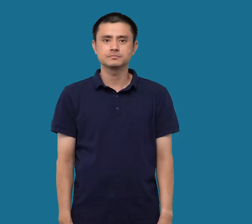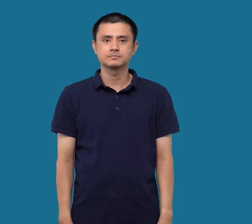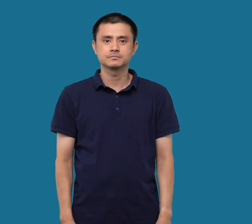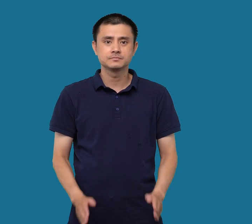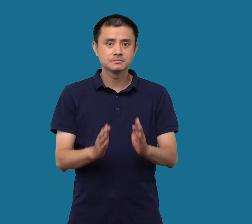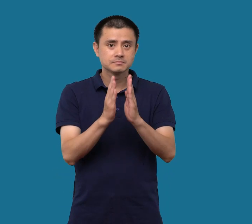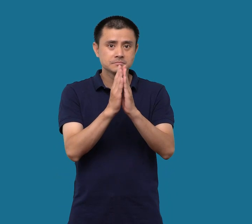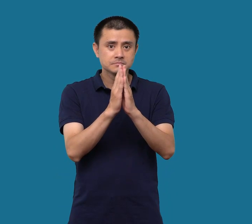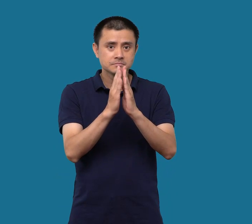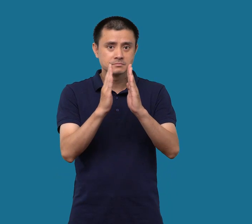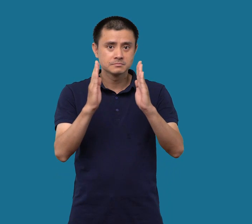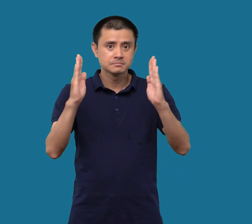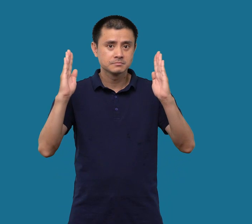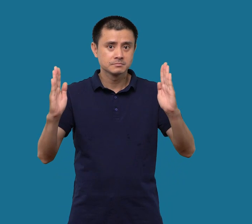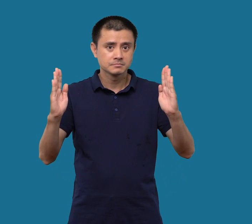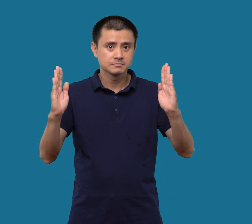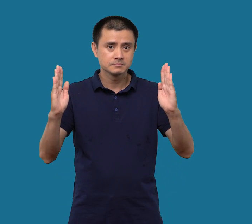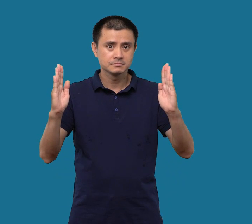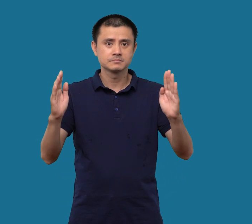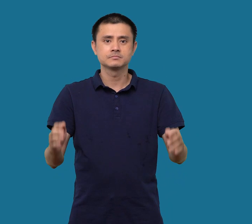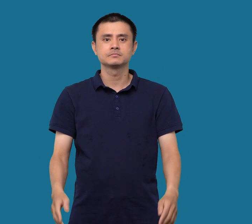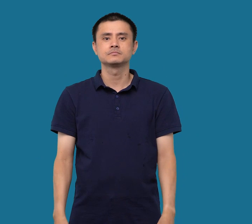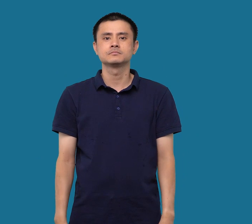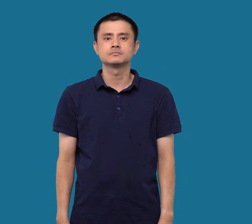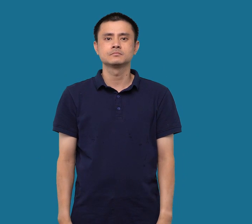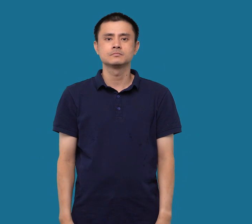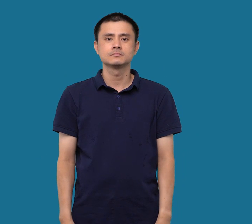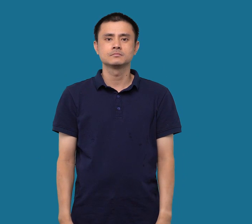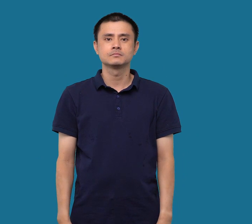giới hạn